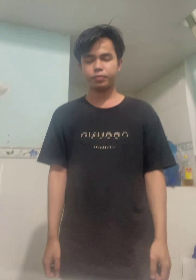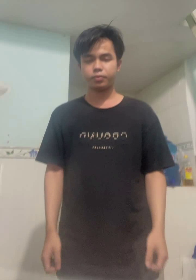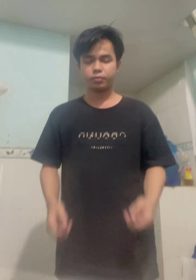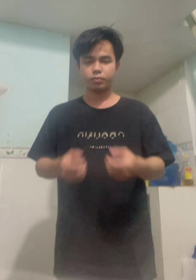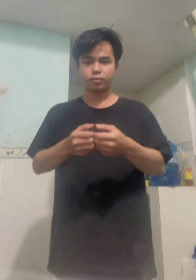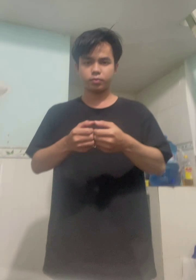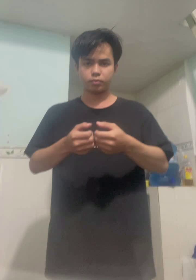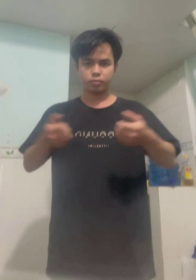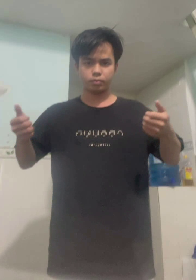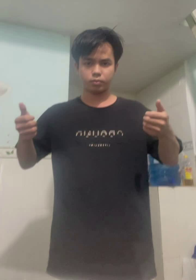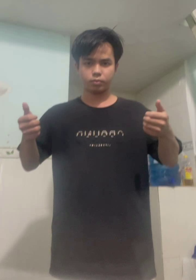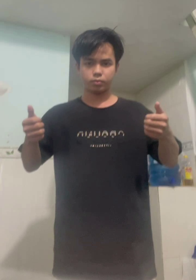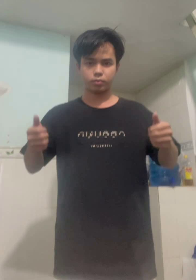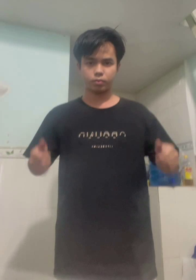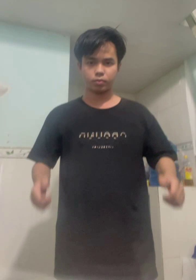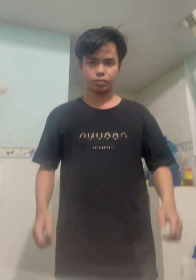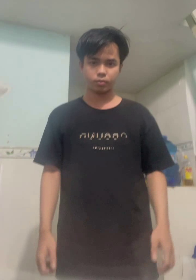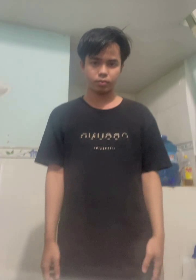chia cat